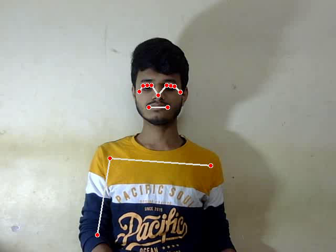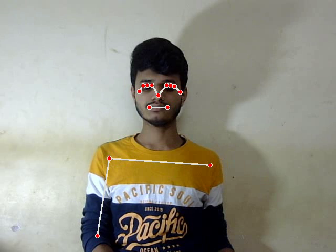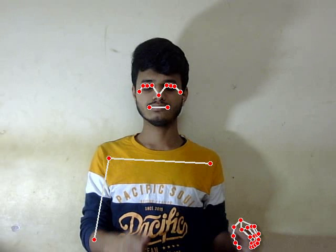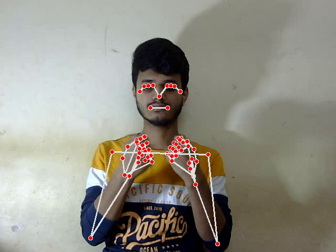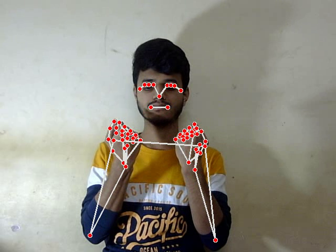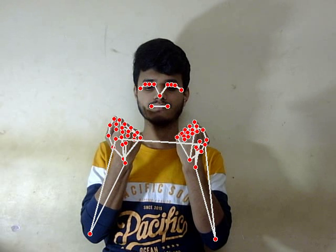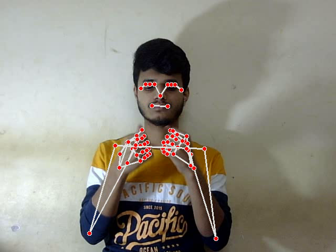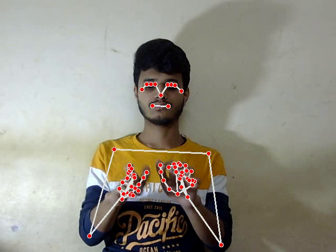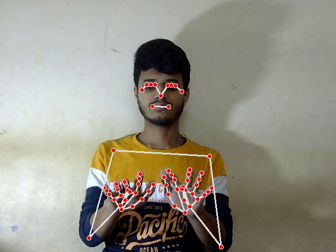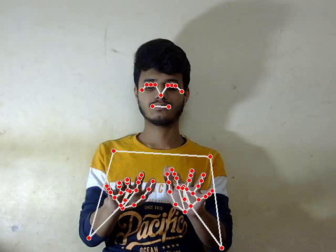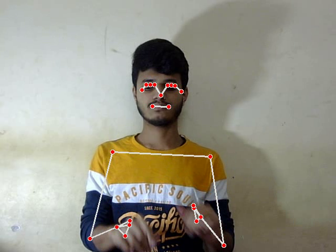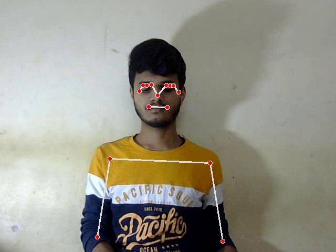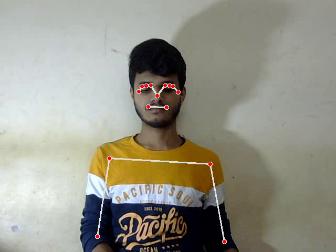finish